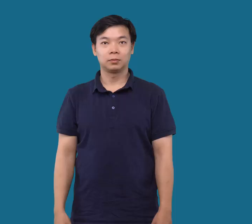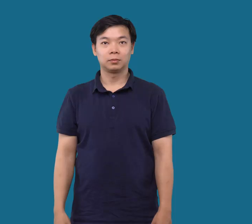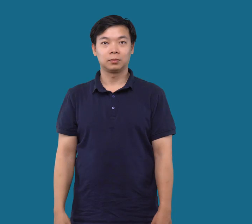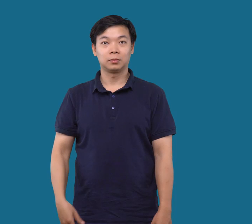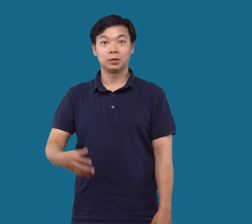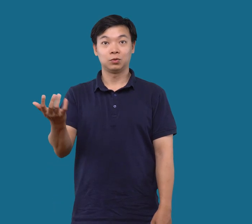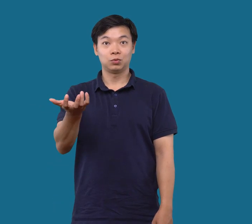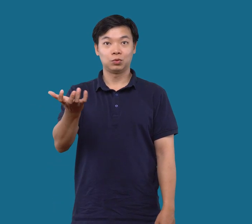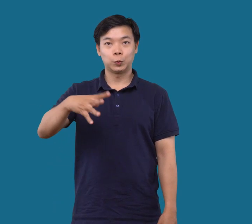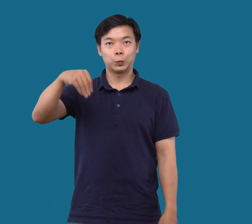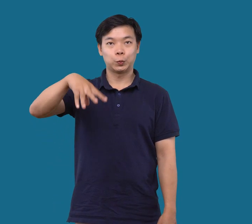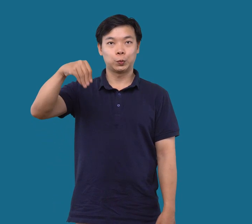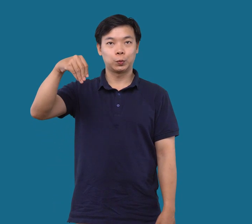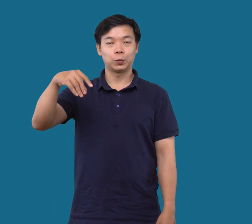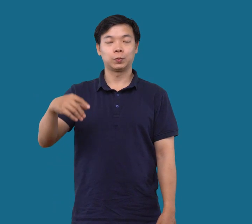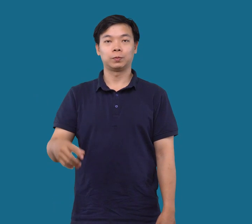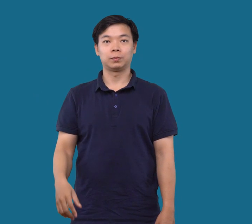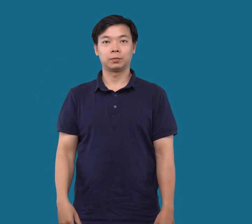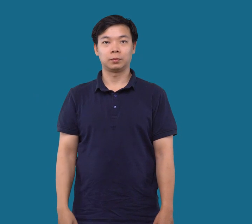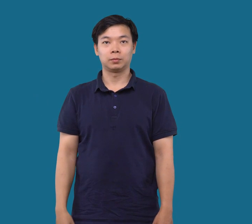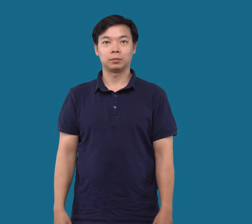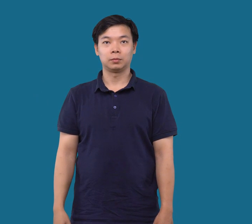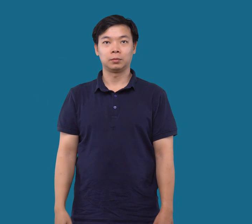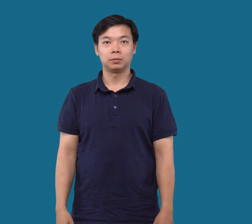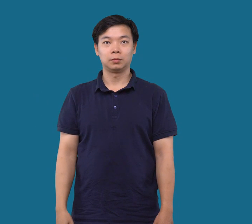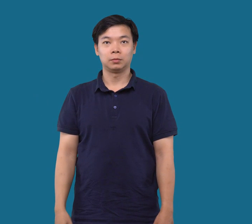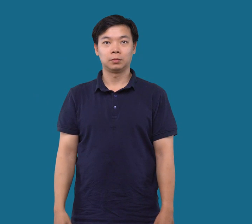hút nước